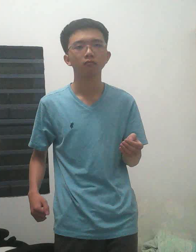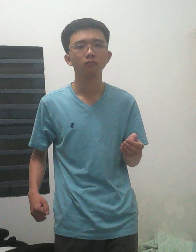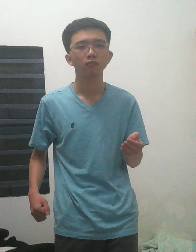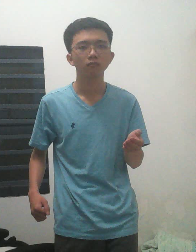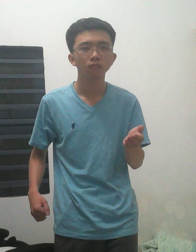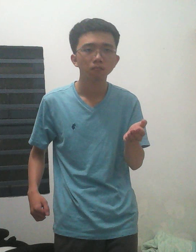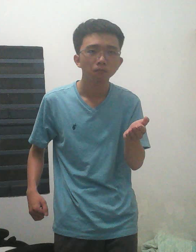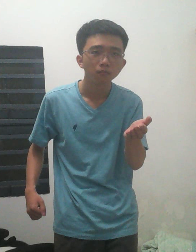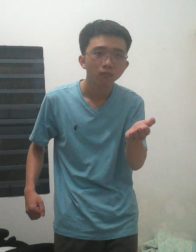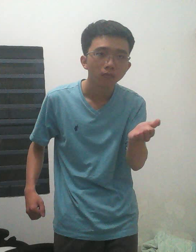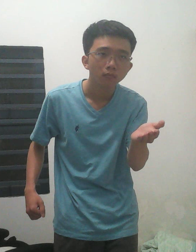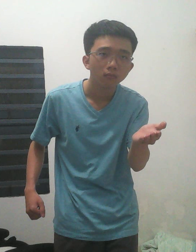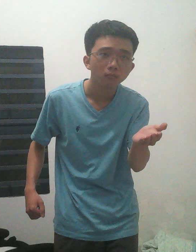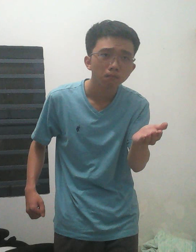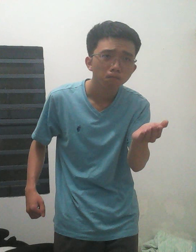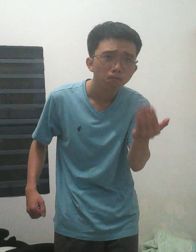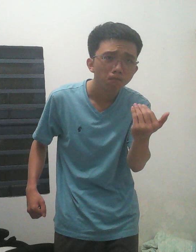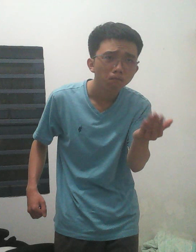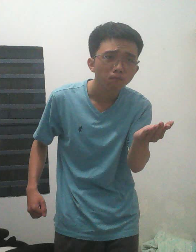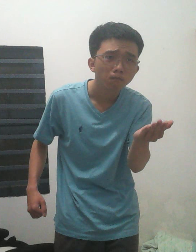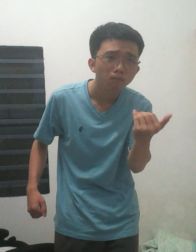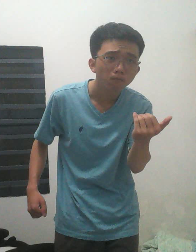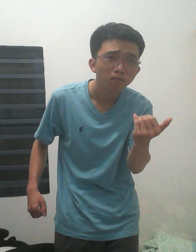yeu cau